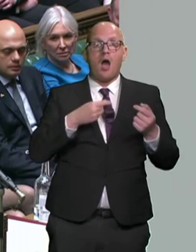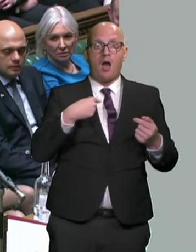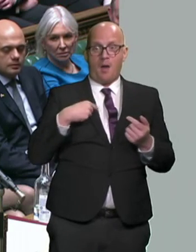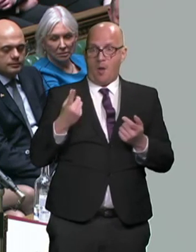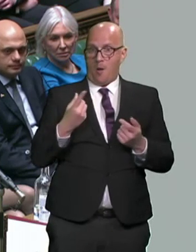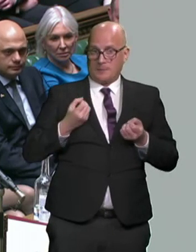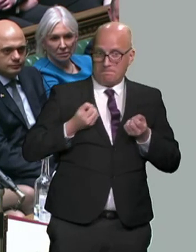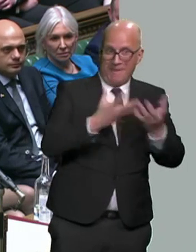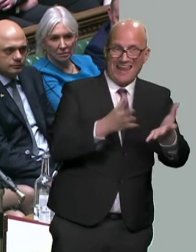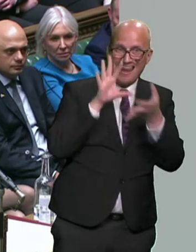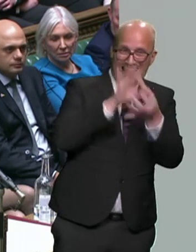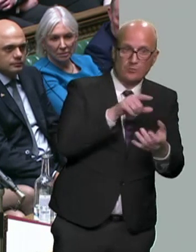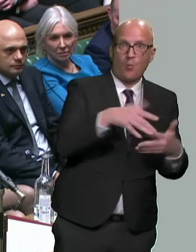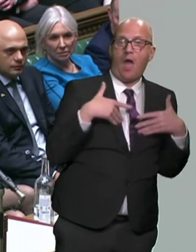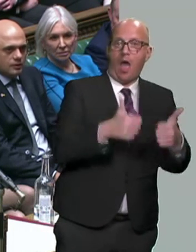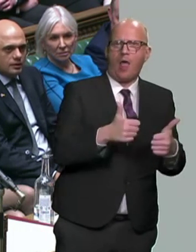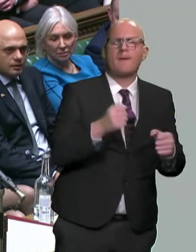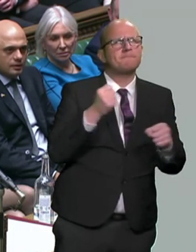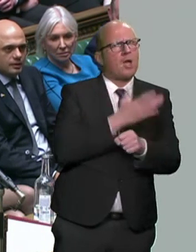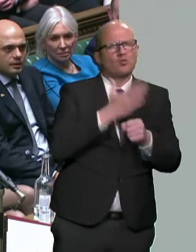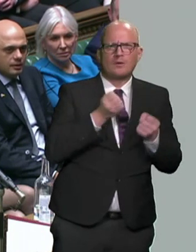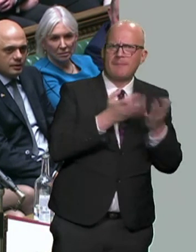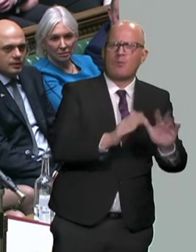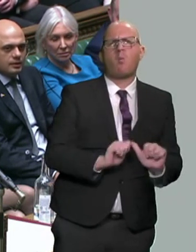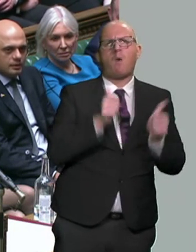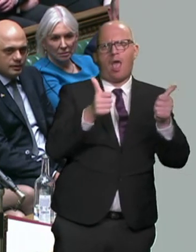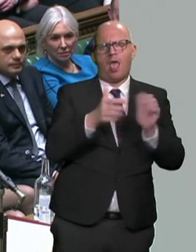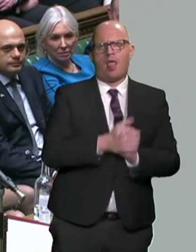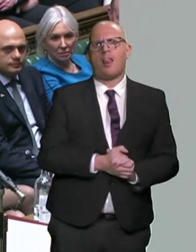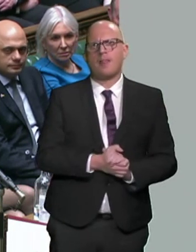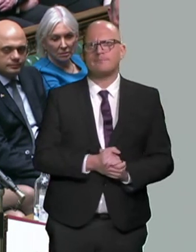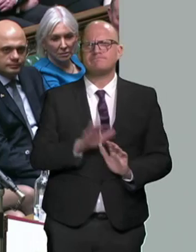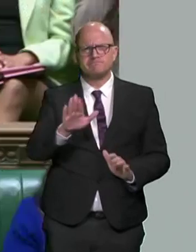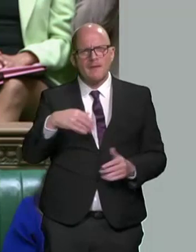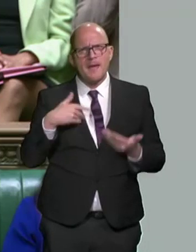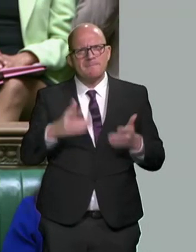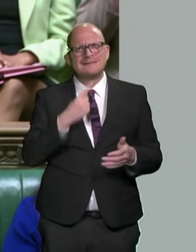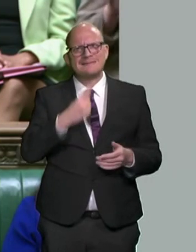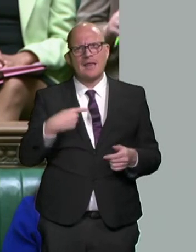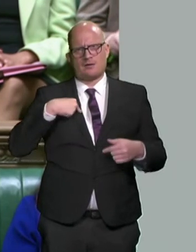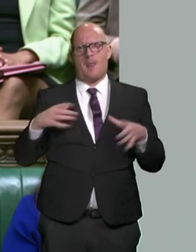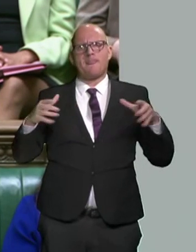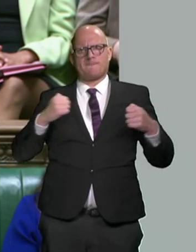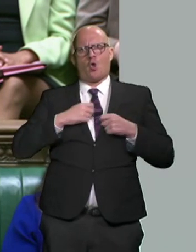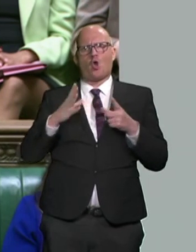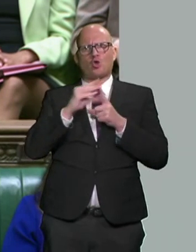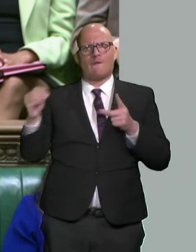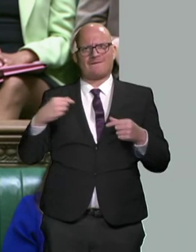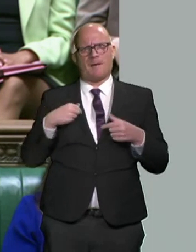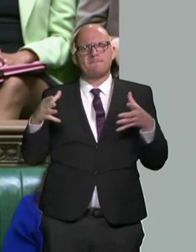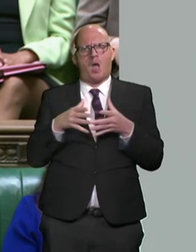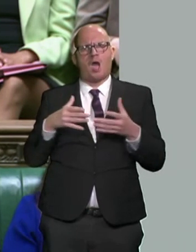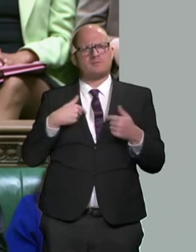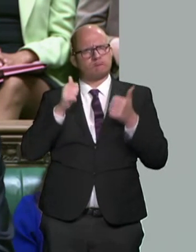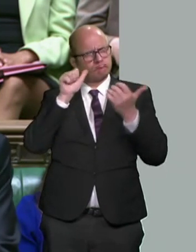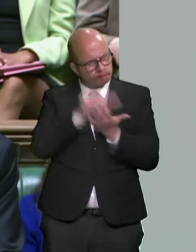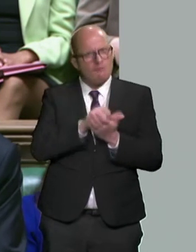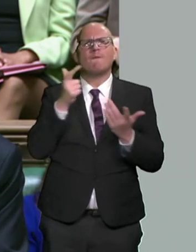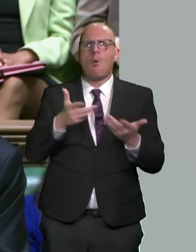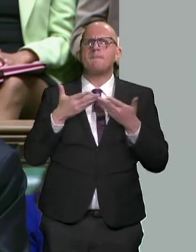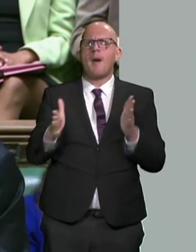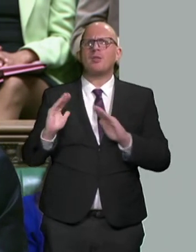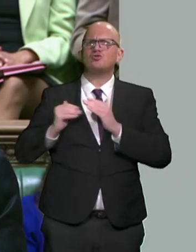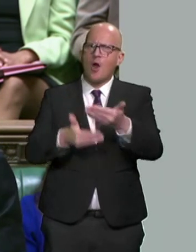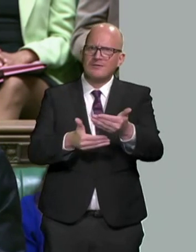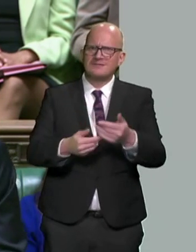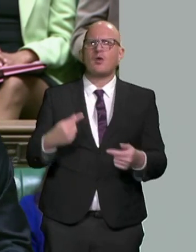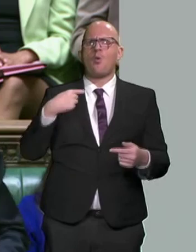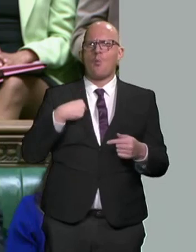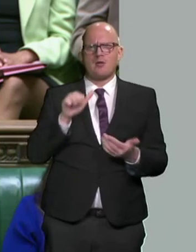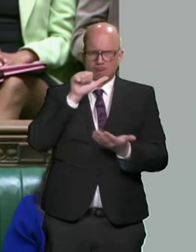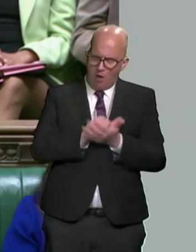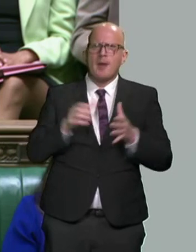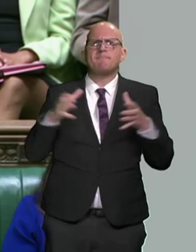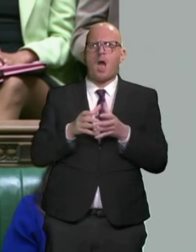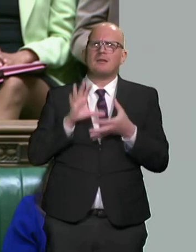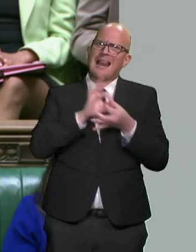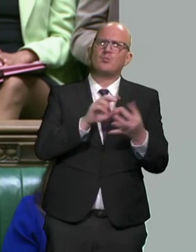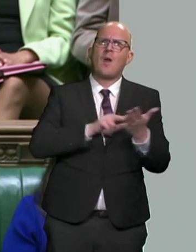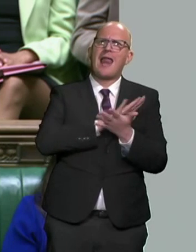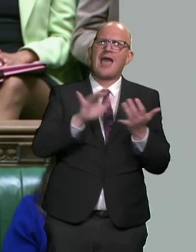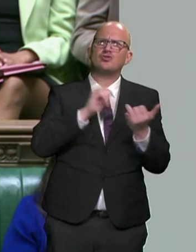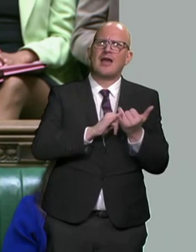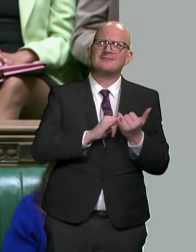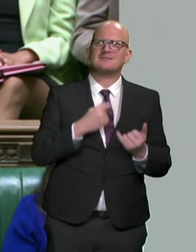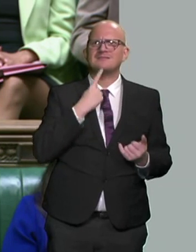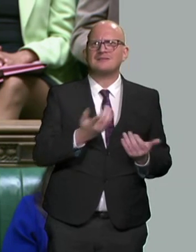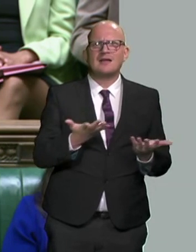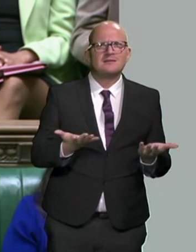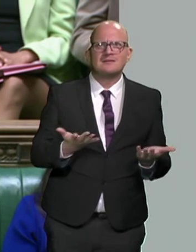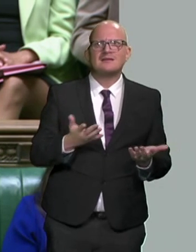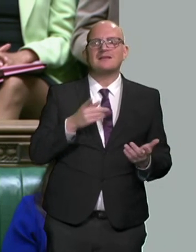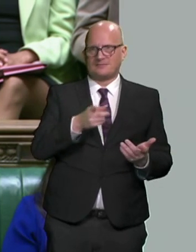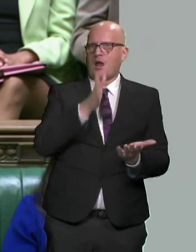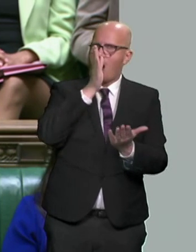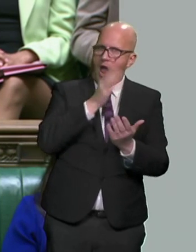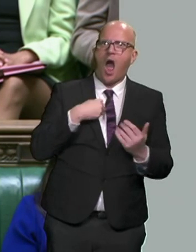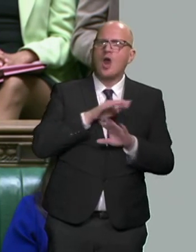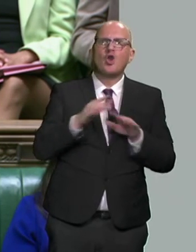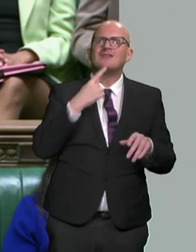When I said the Conservatives were the party of public services—the party of the NHS—I did not just mean when it was easy; it is a total commitment.